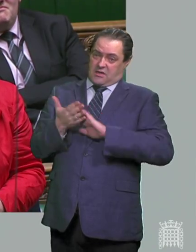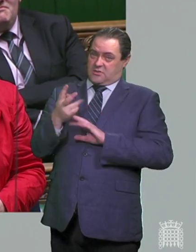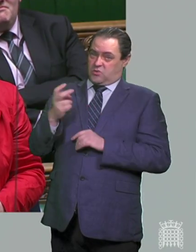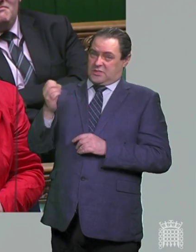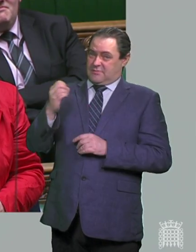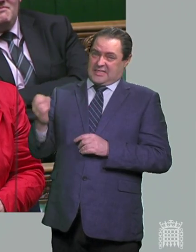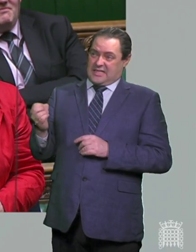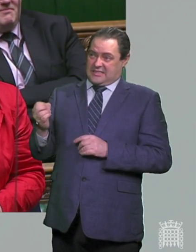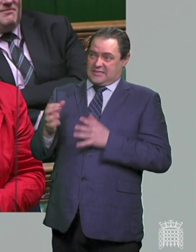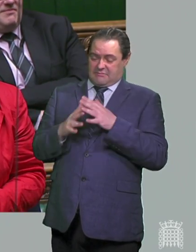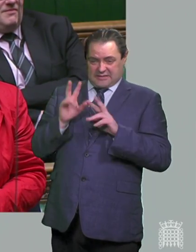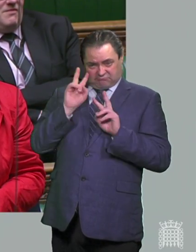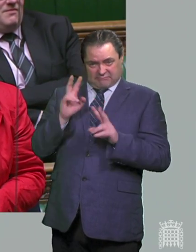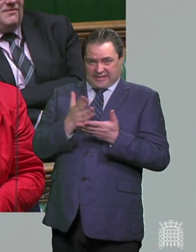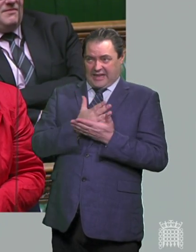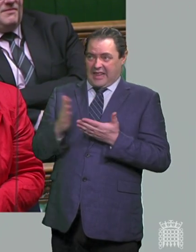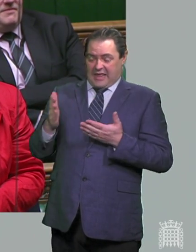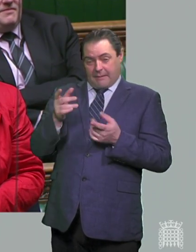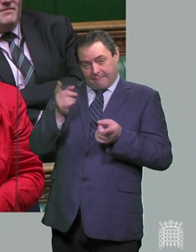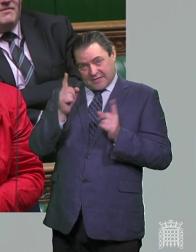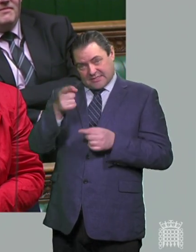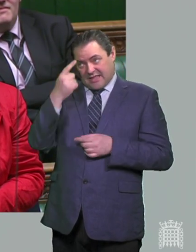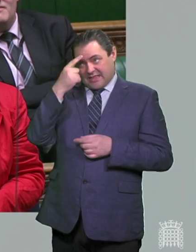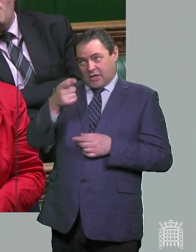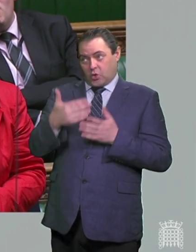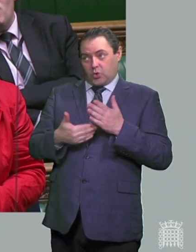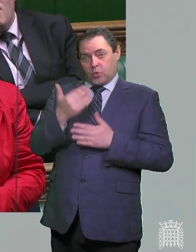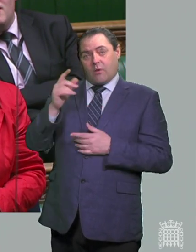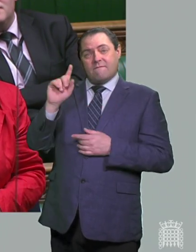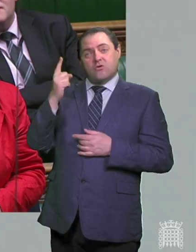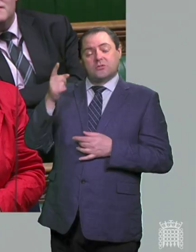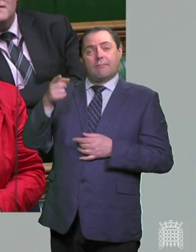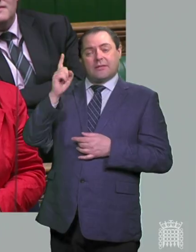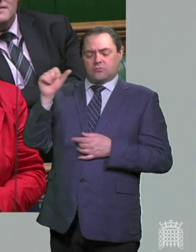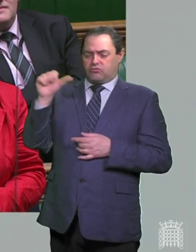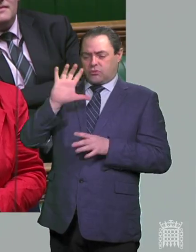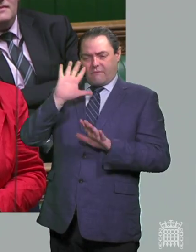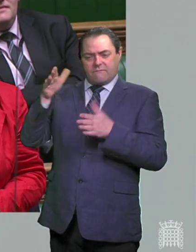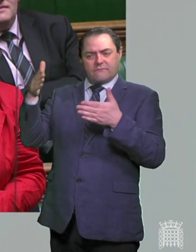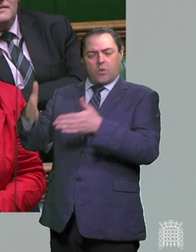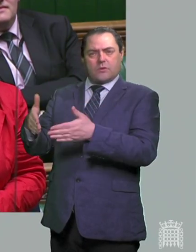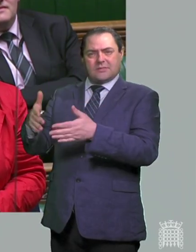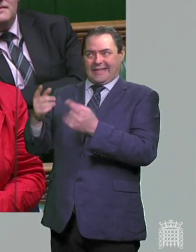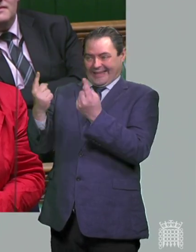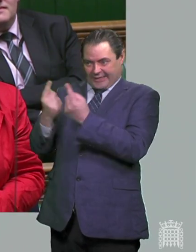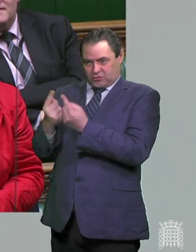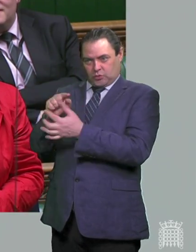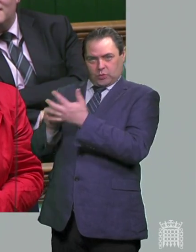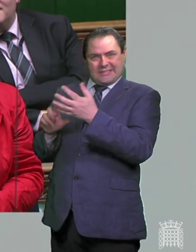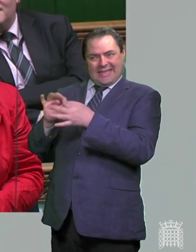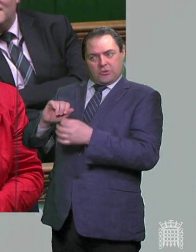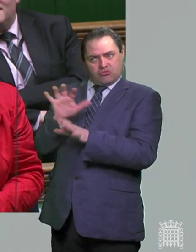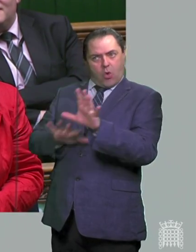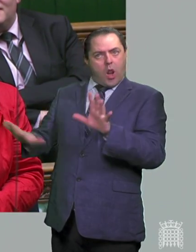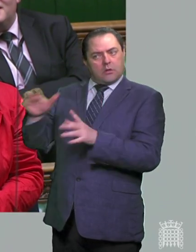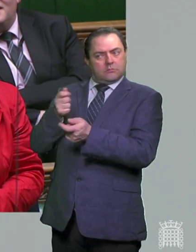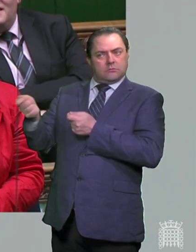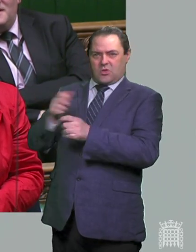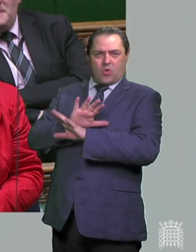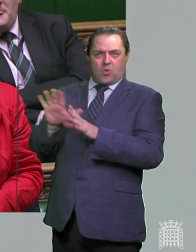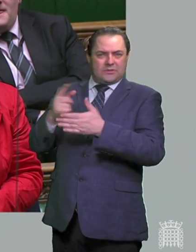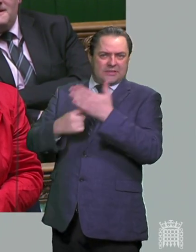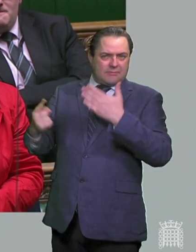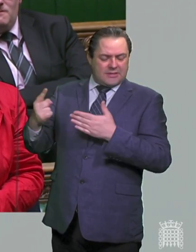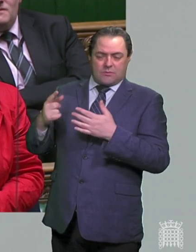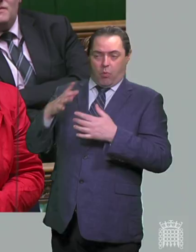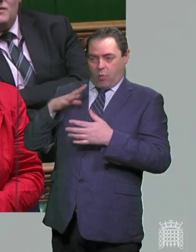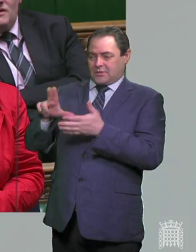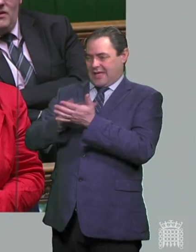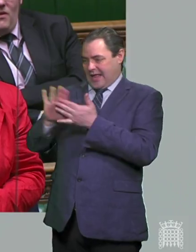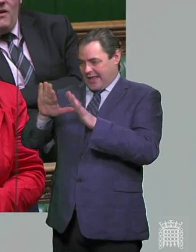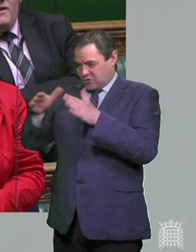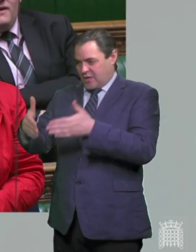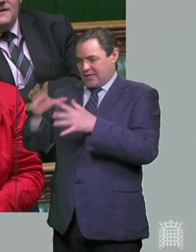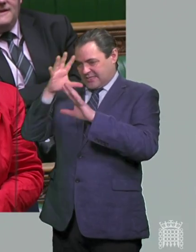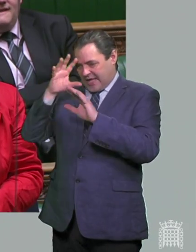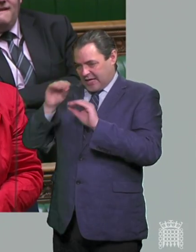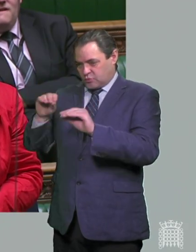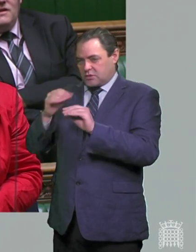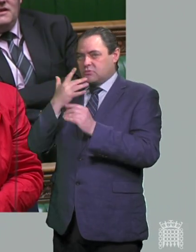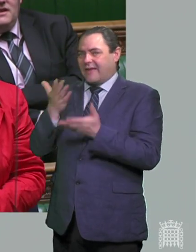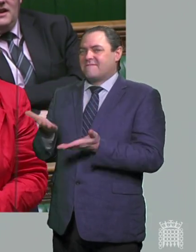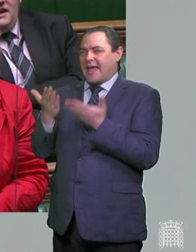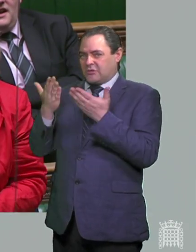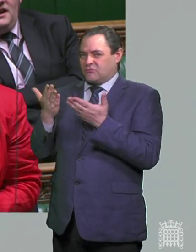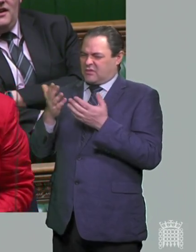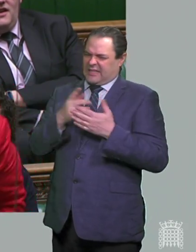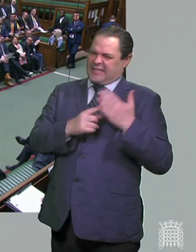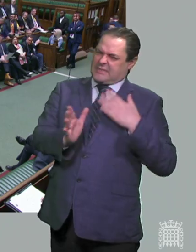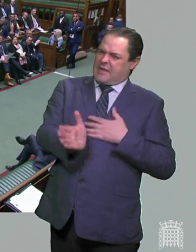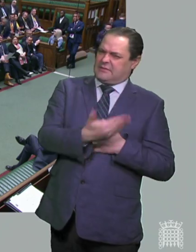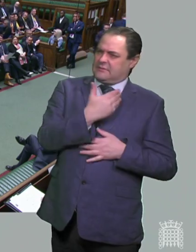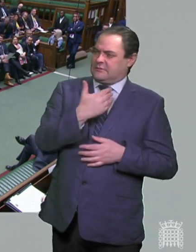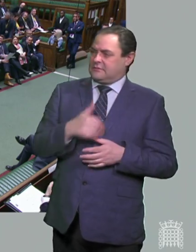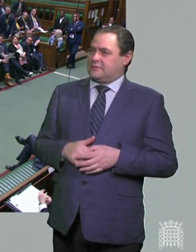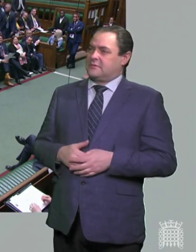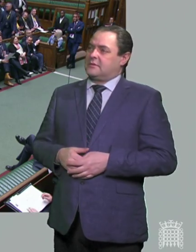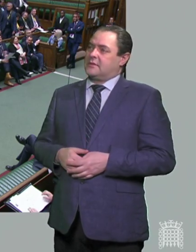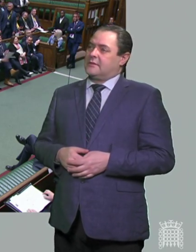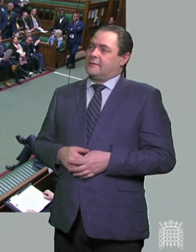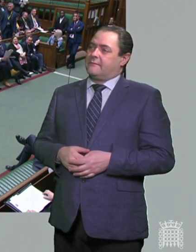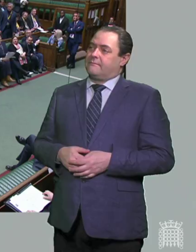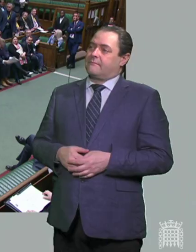Given those facts, does the Secretary of State think that the new First Minister should focus on the issues that are important to the people of Scotland—the NHS, education and inflation—rather than independence?